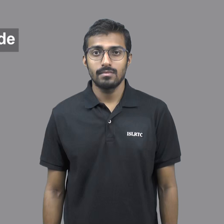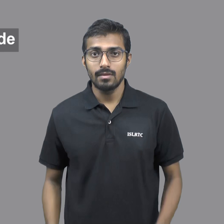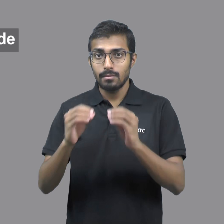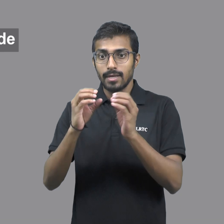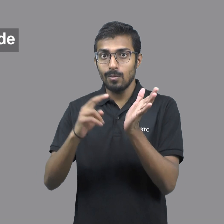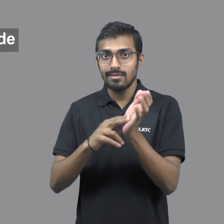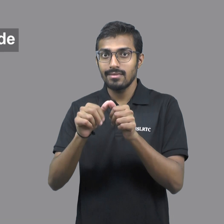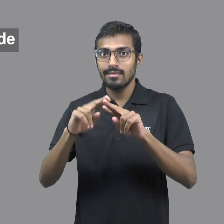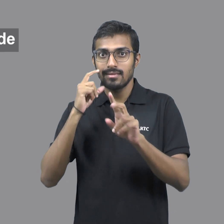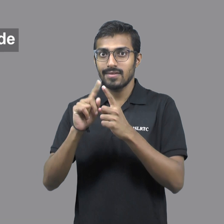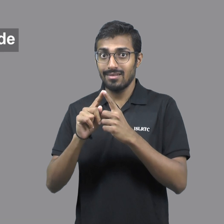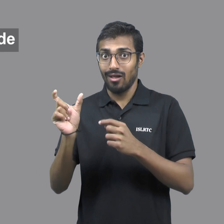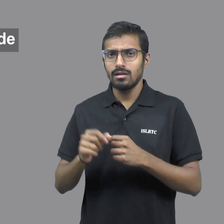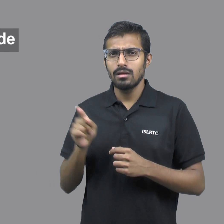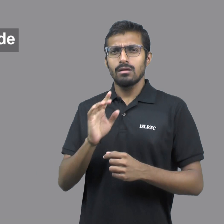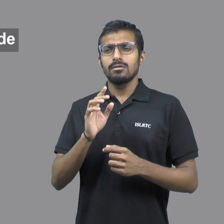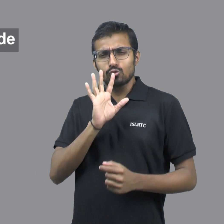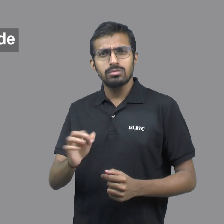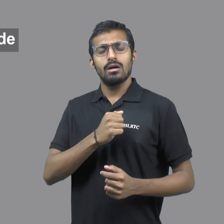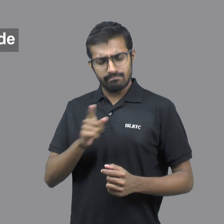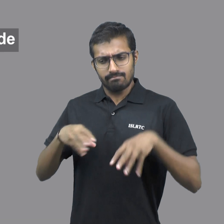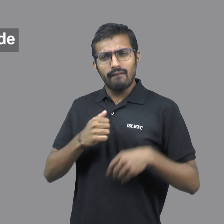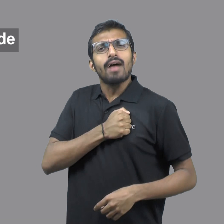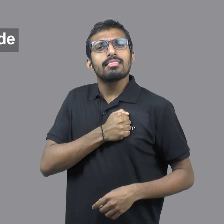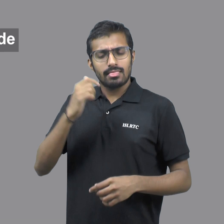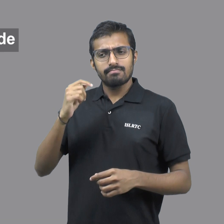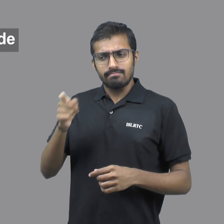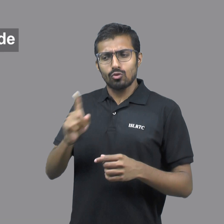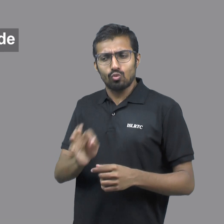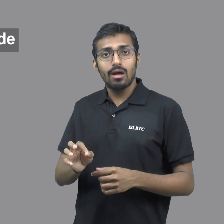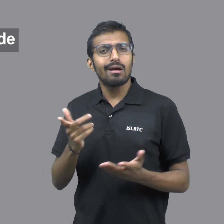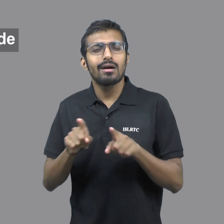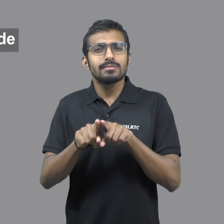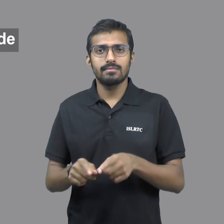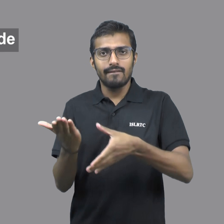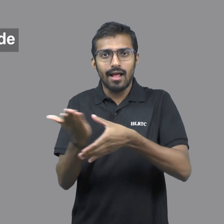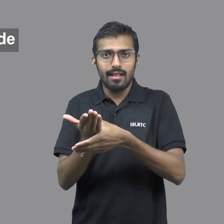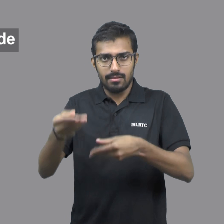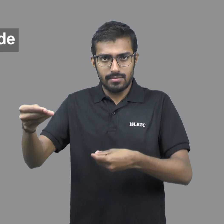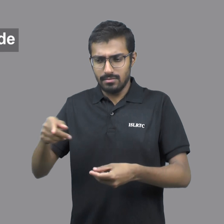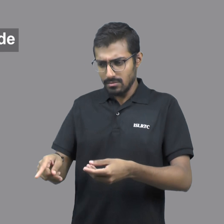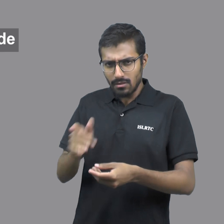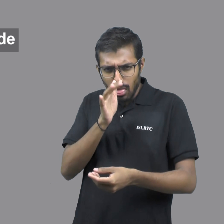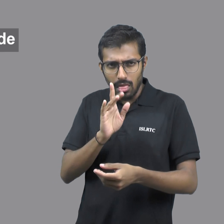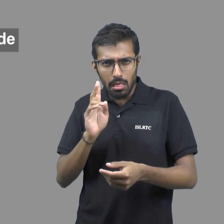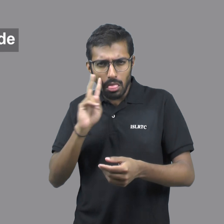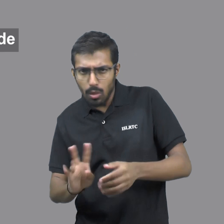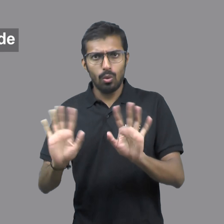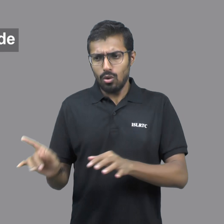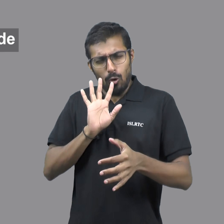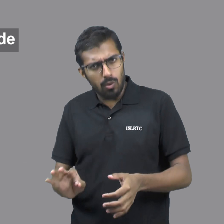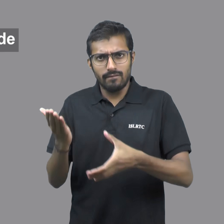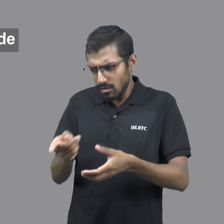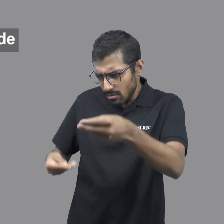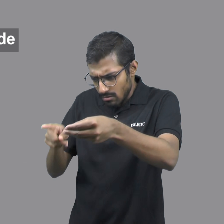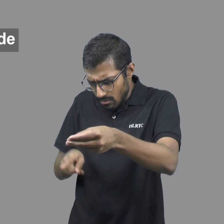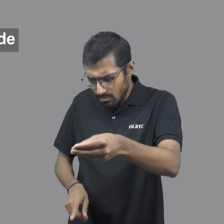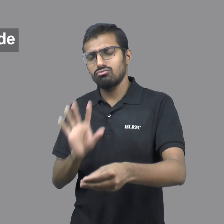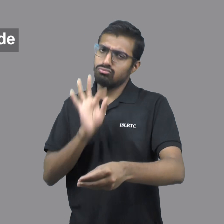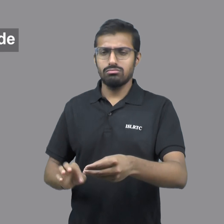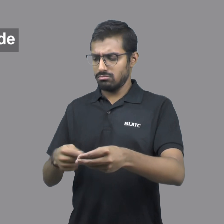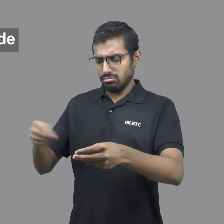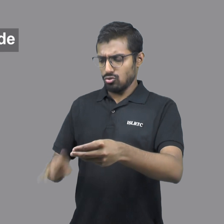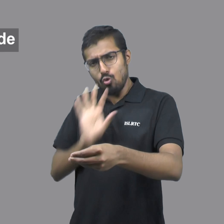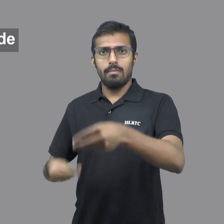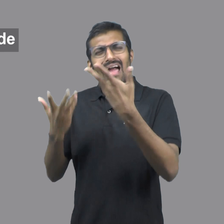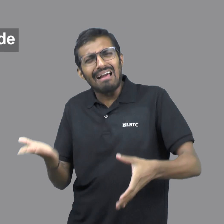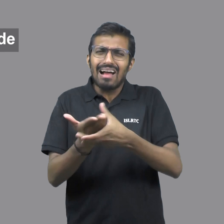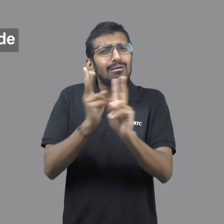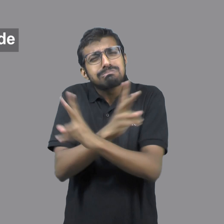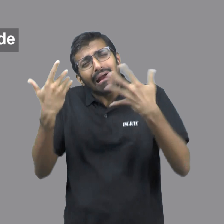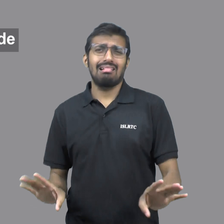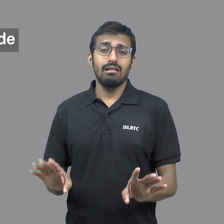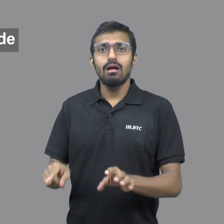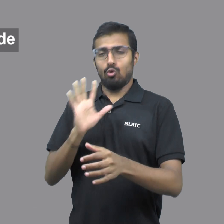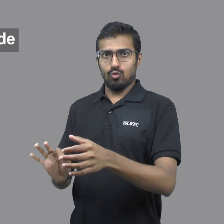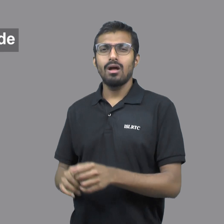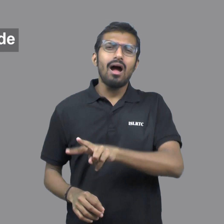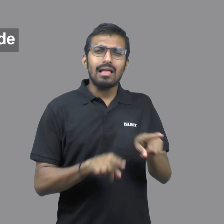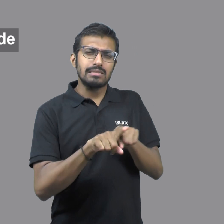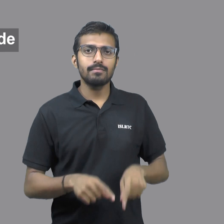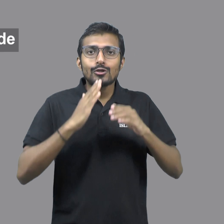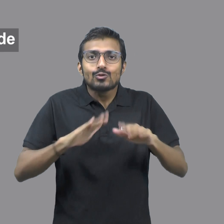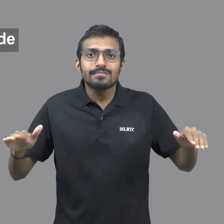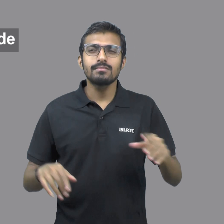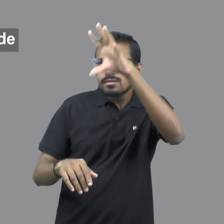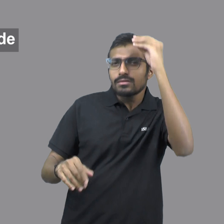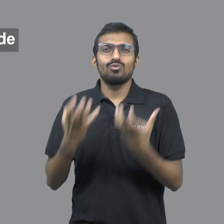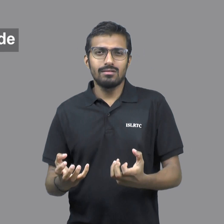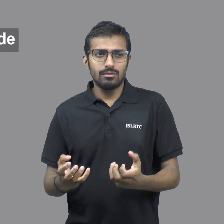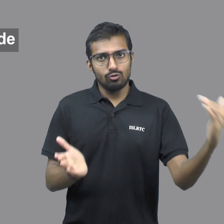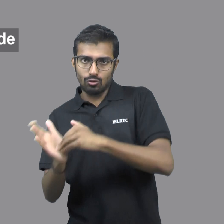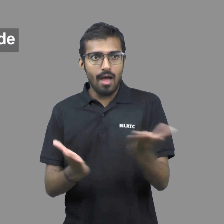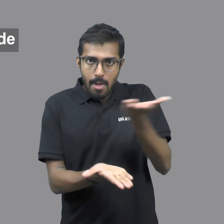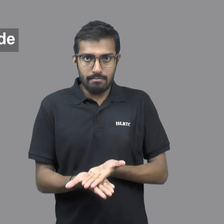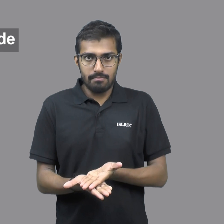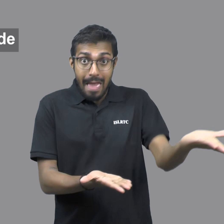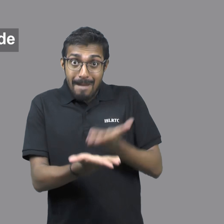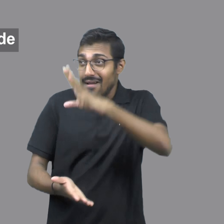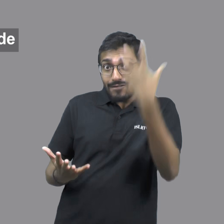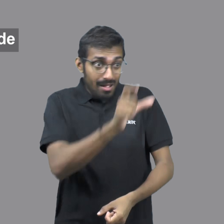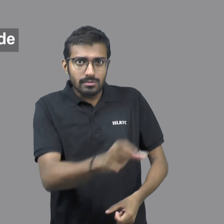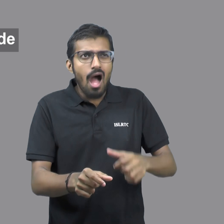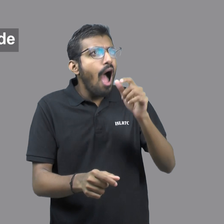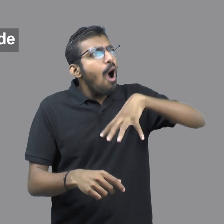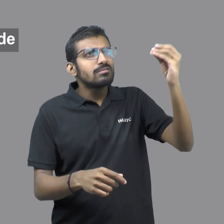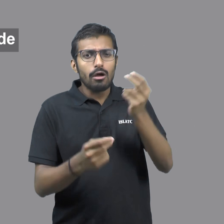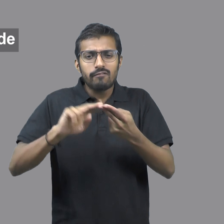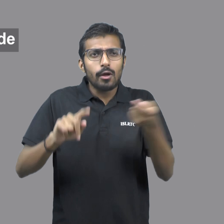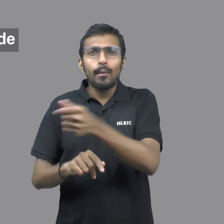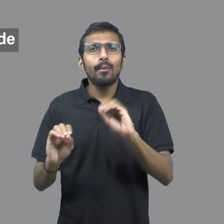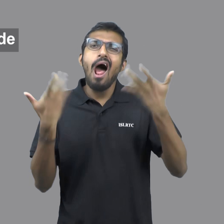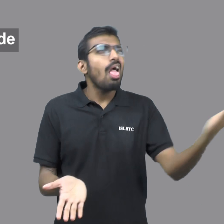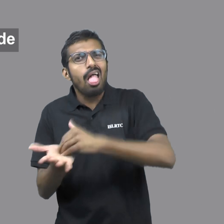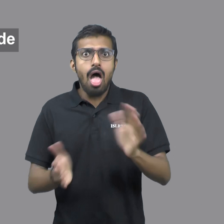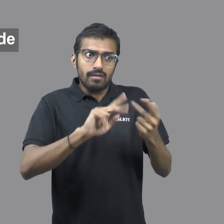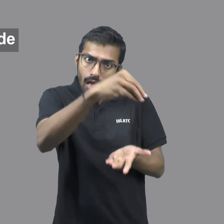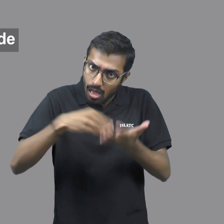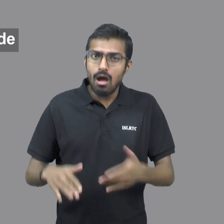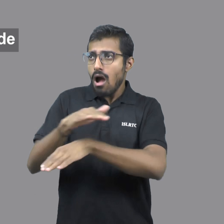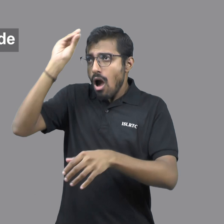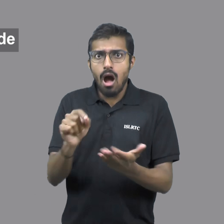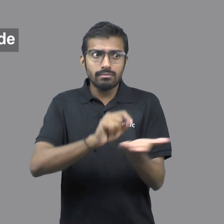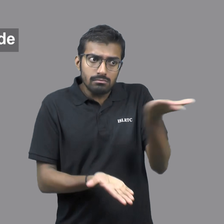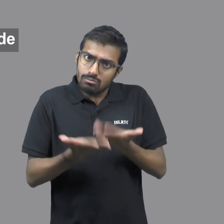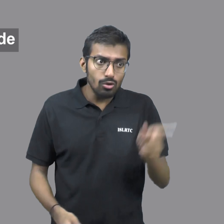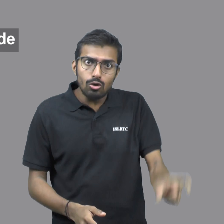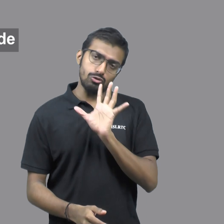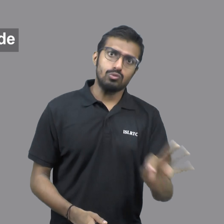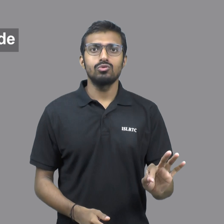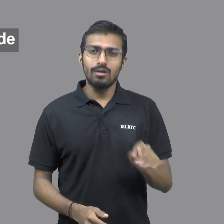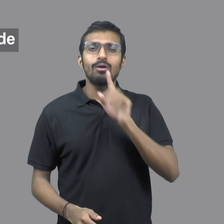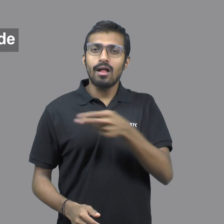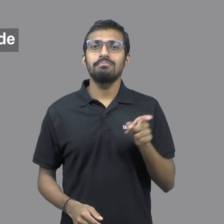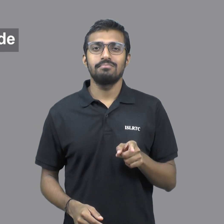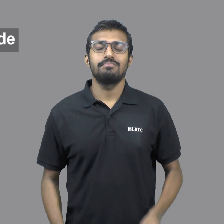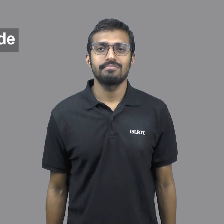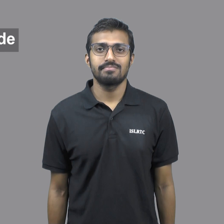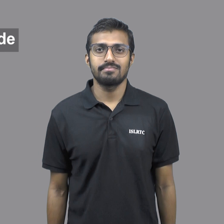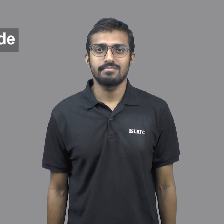Bonafide